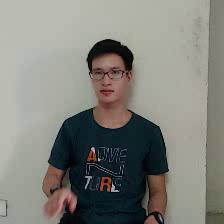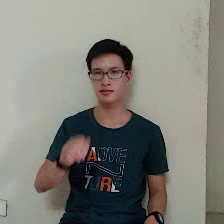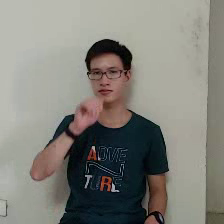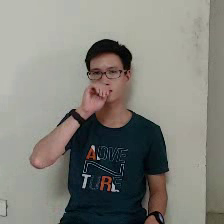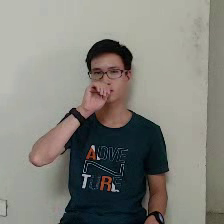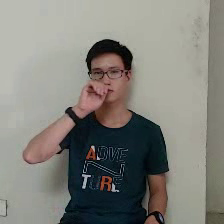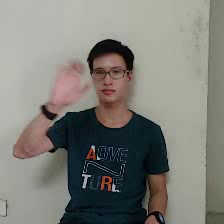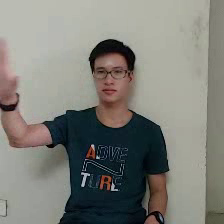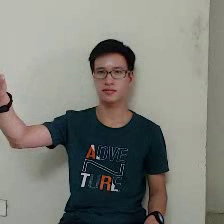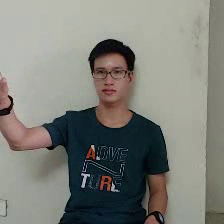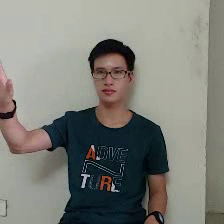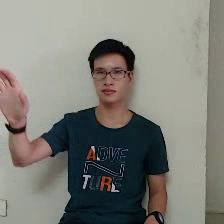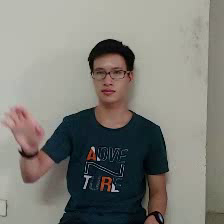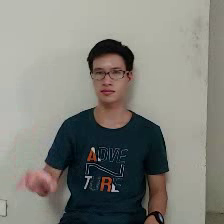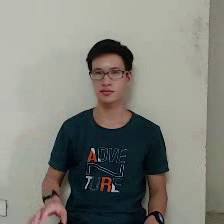Khai báo